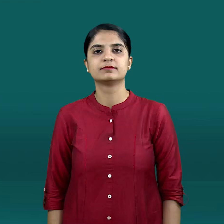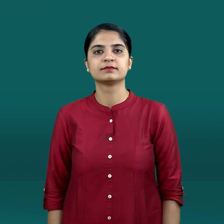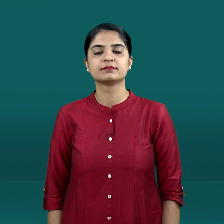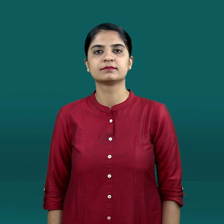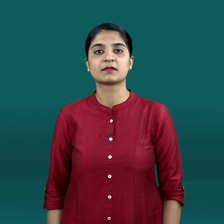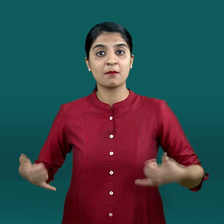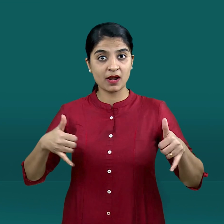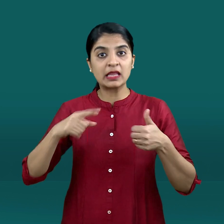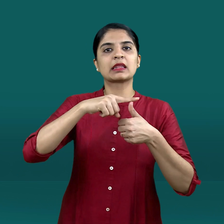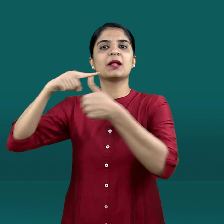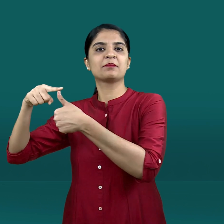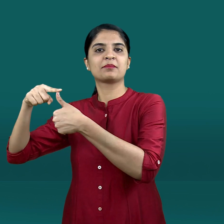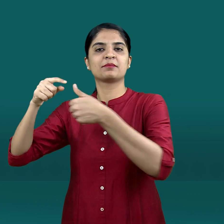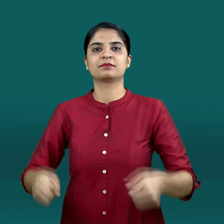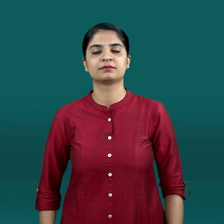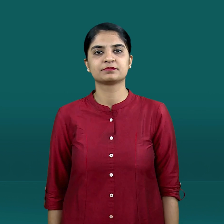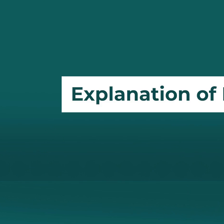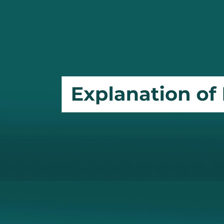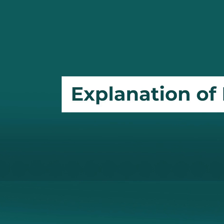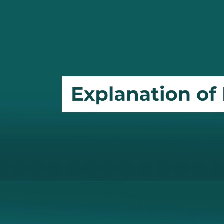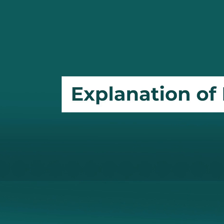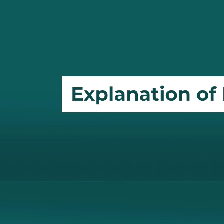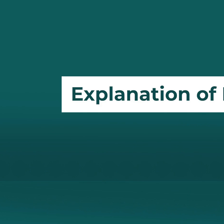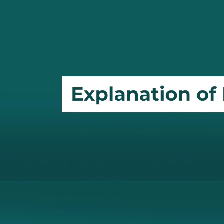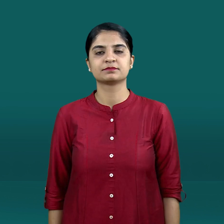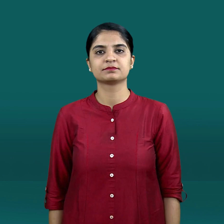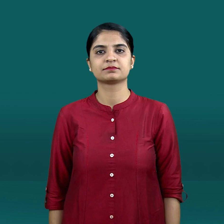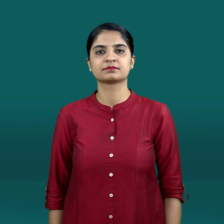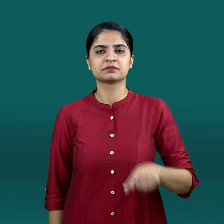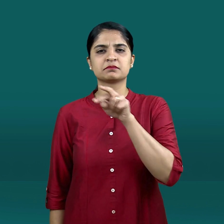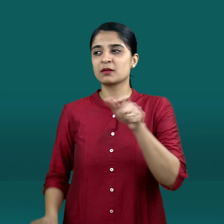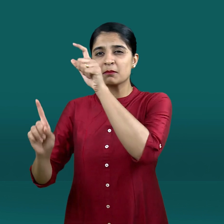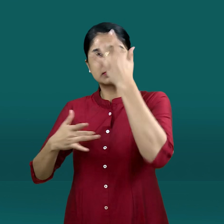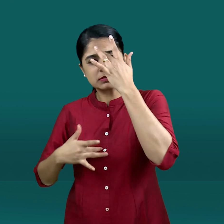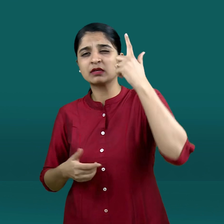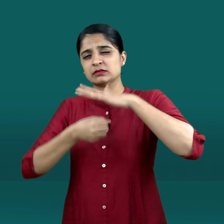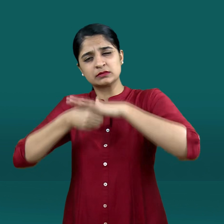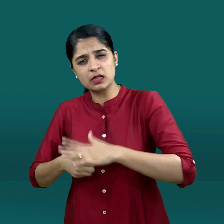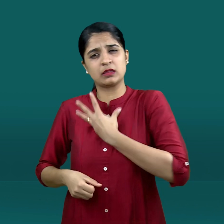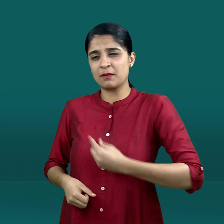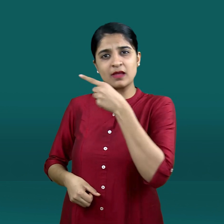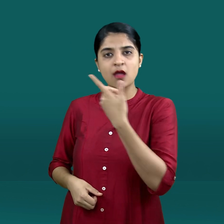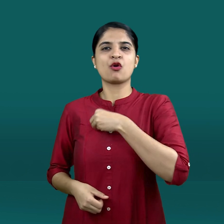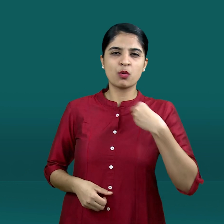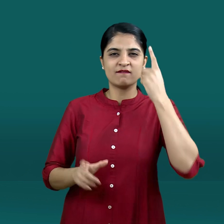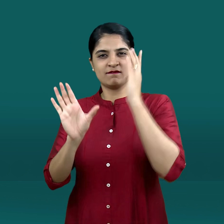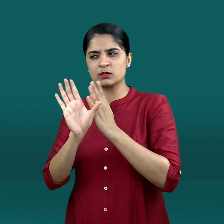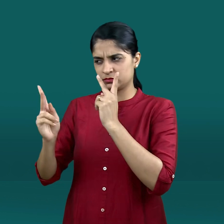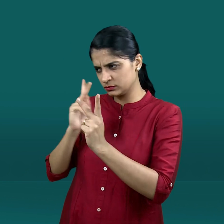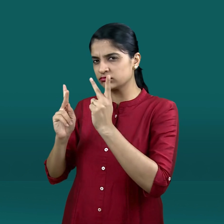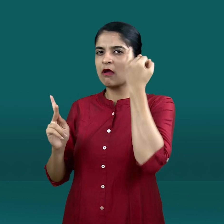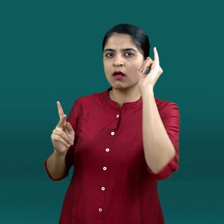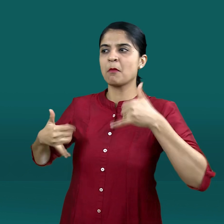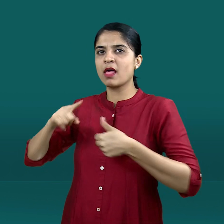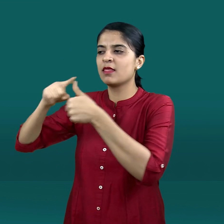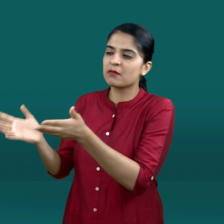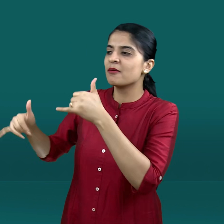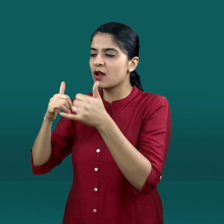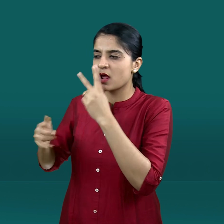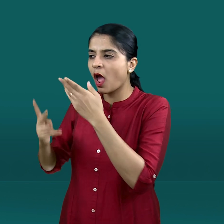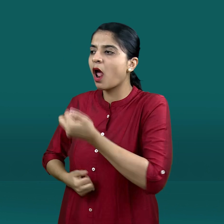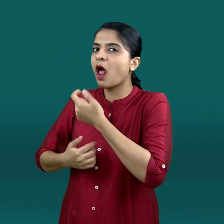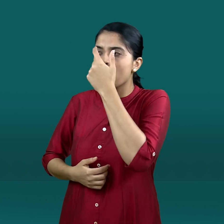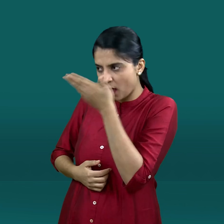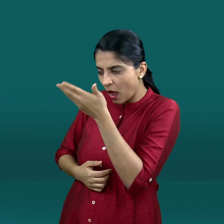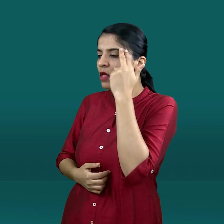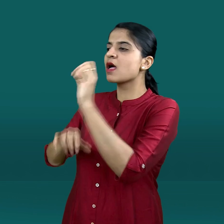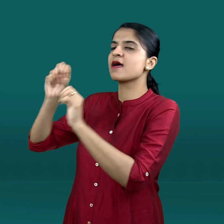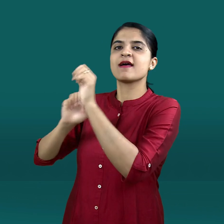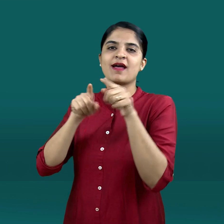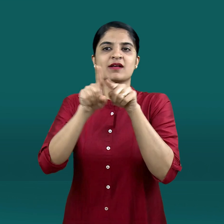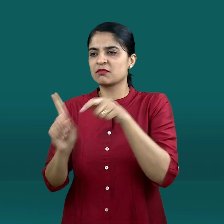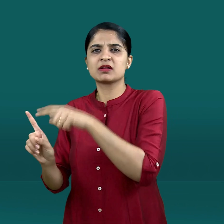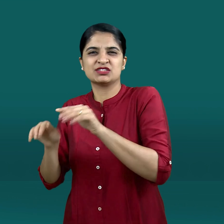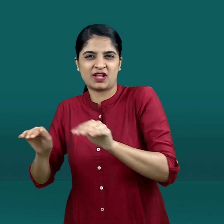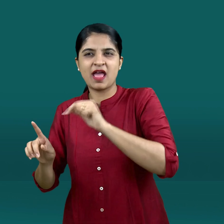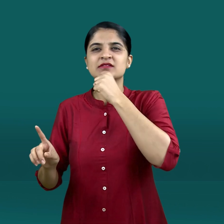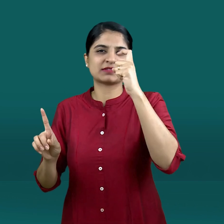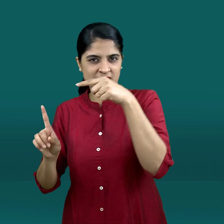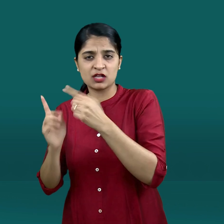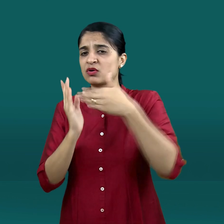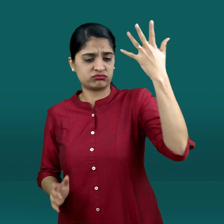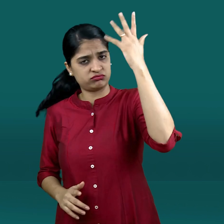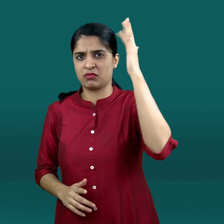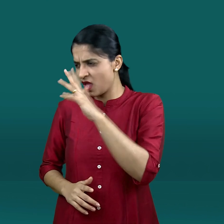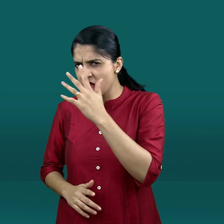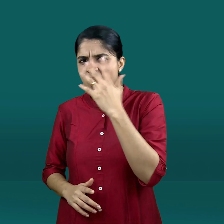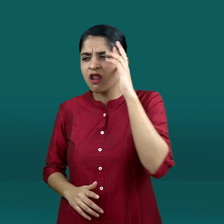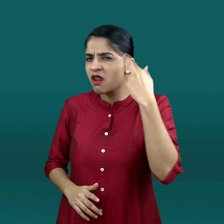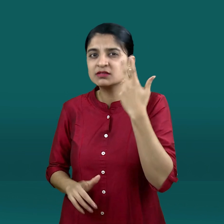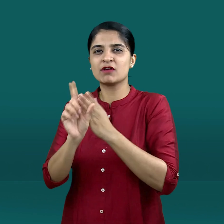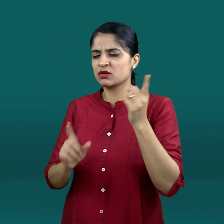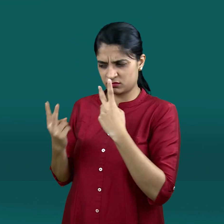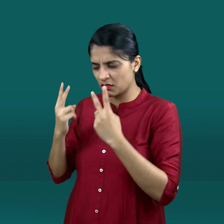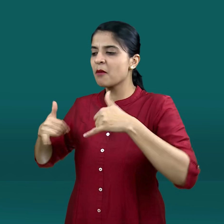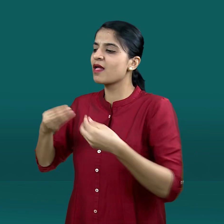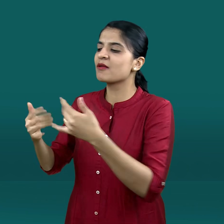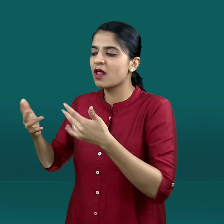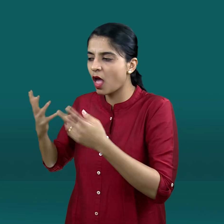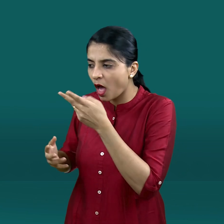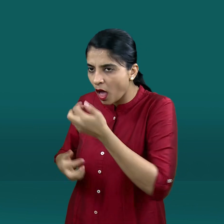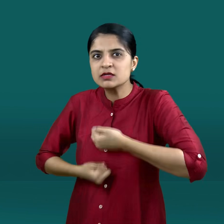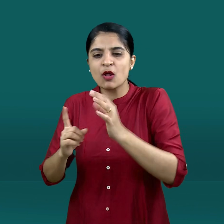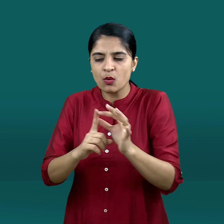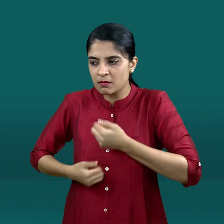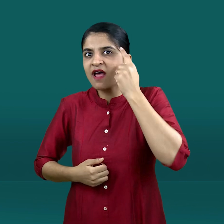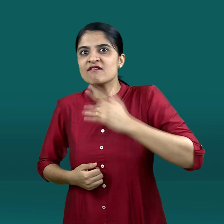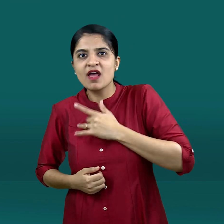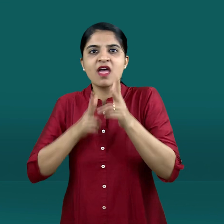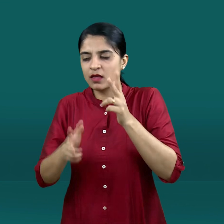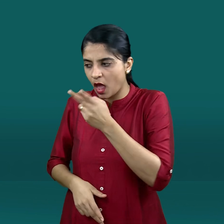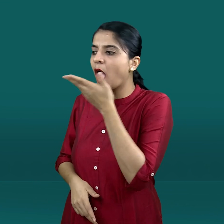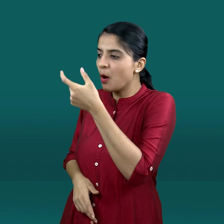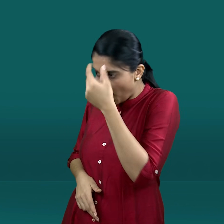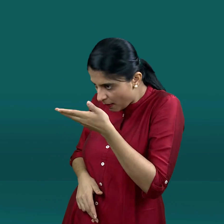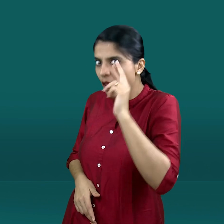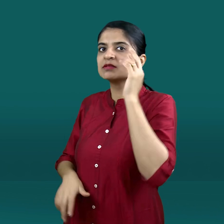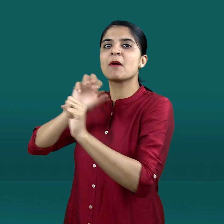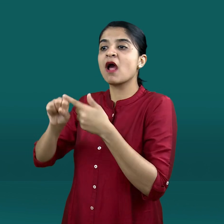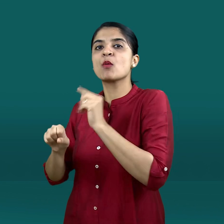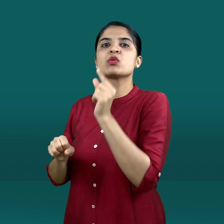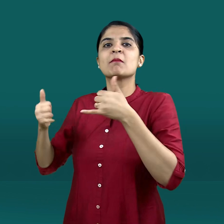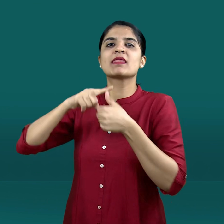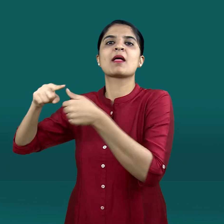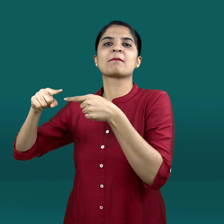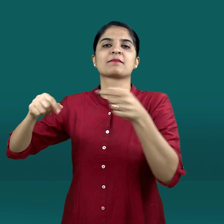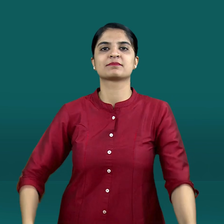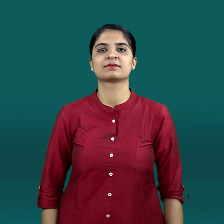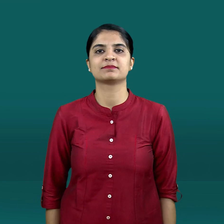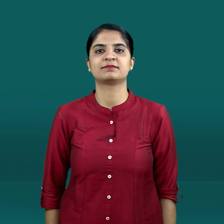Play therapy